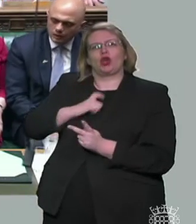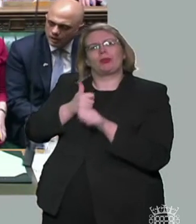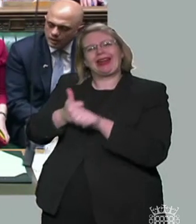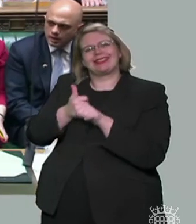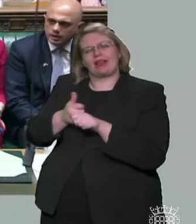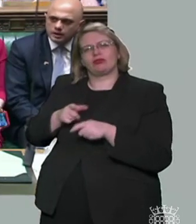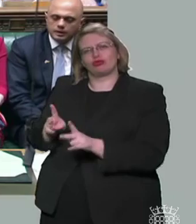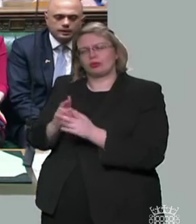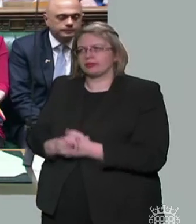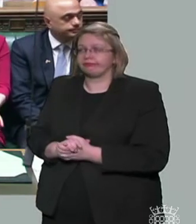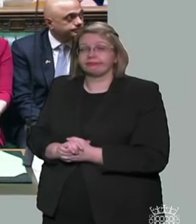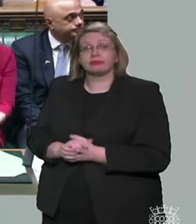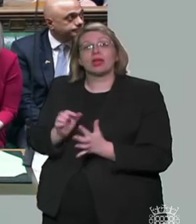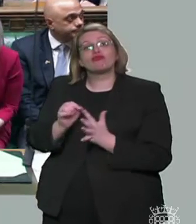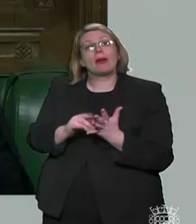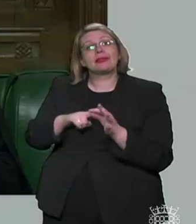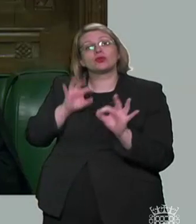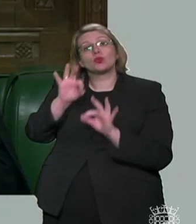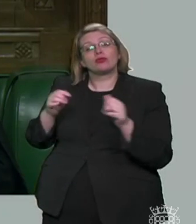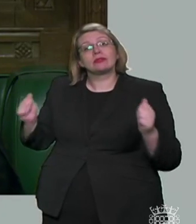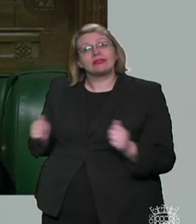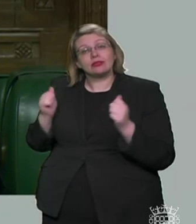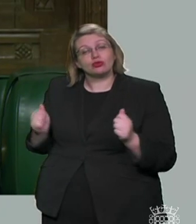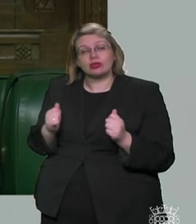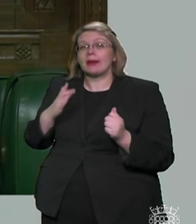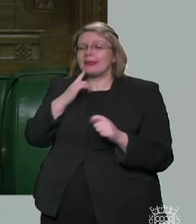That is the end of Prime Minister’s questions.